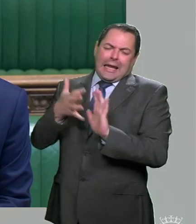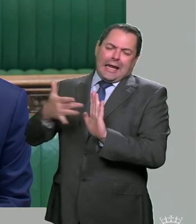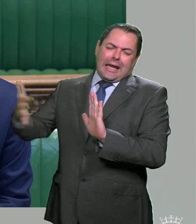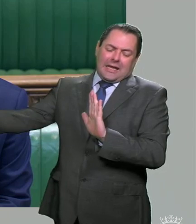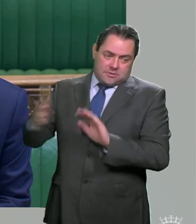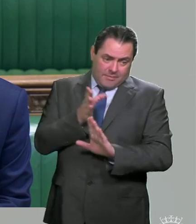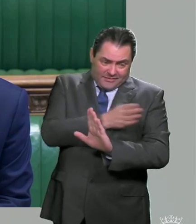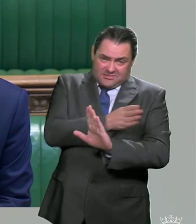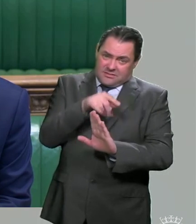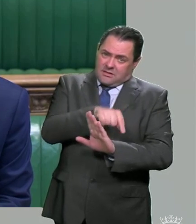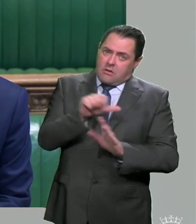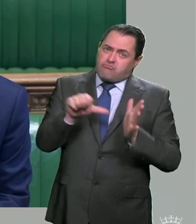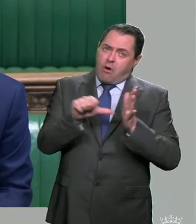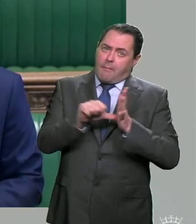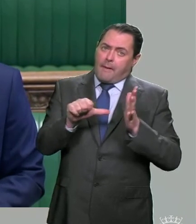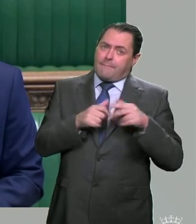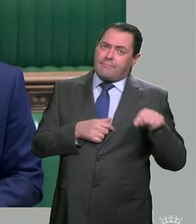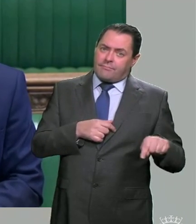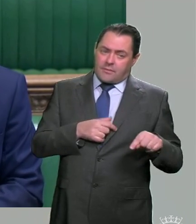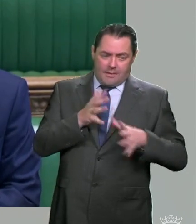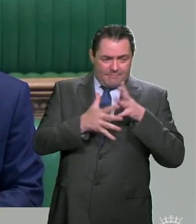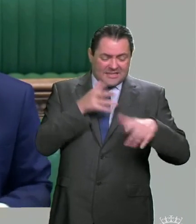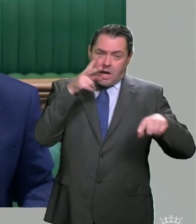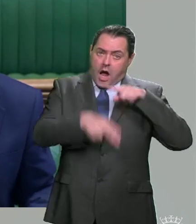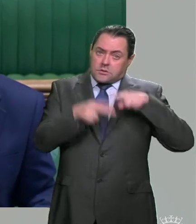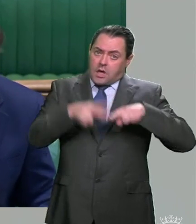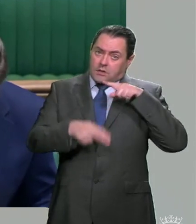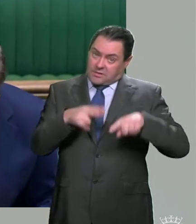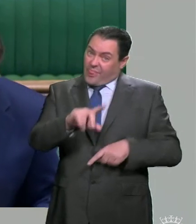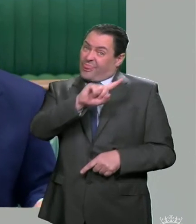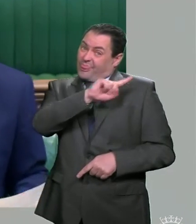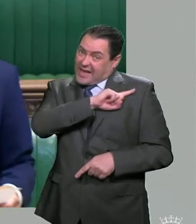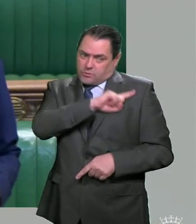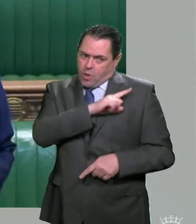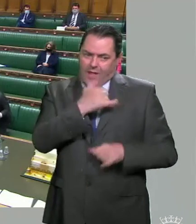Does the Prime Minister accept that cuts to the criminal justice system have contributed to that appalling situation?